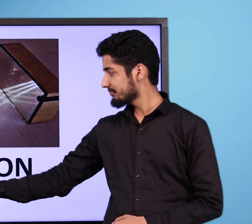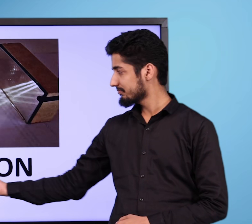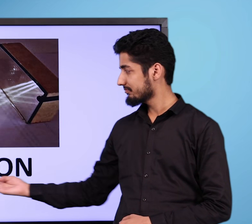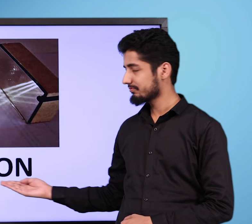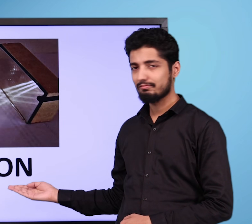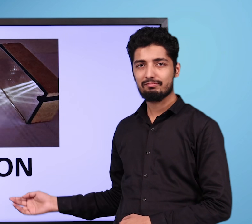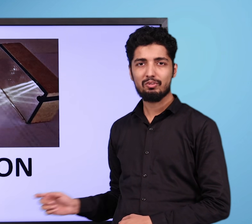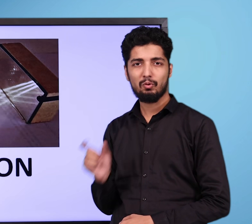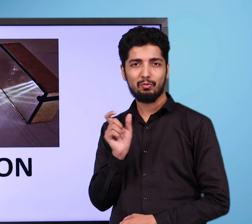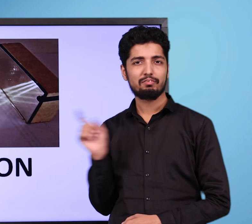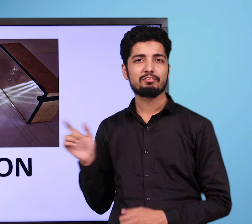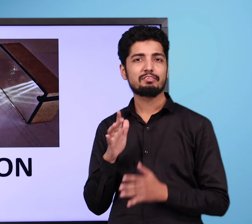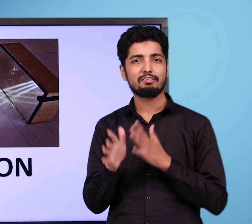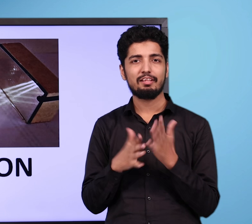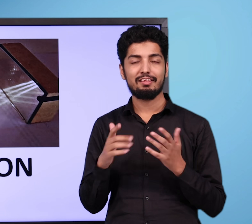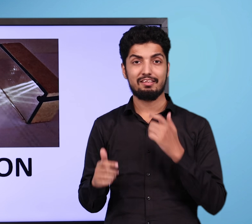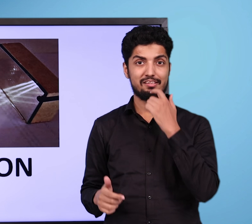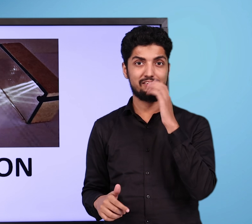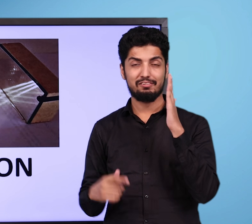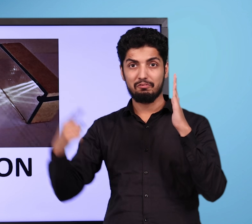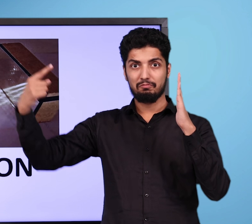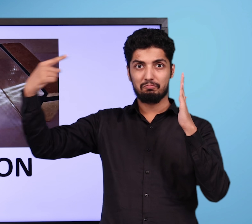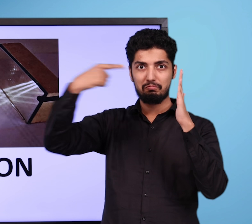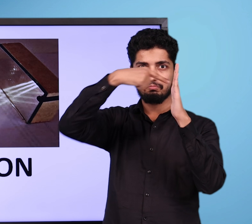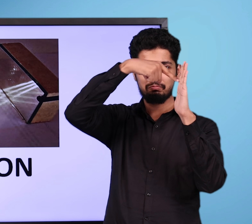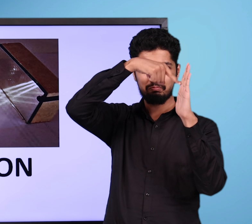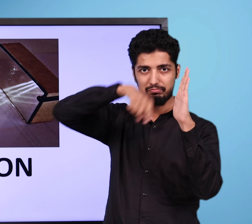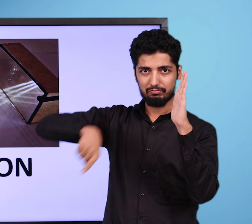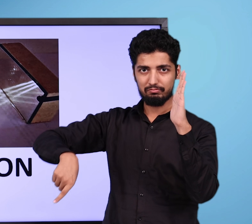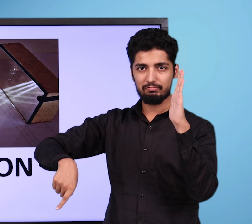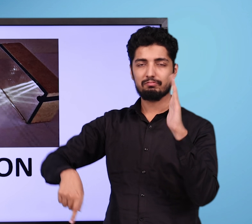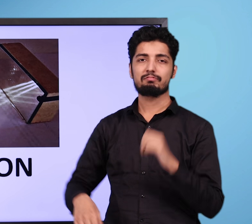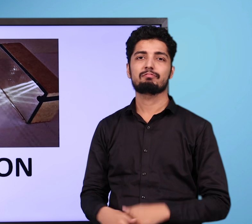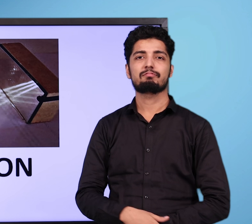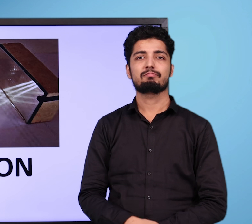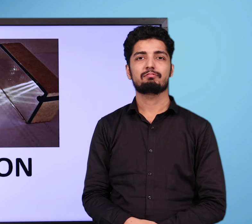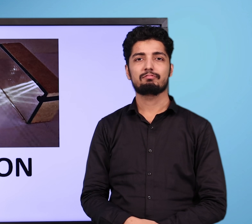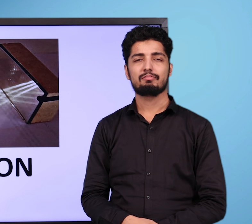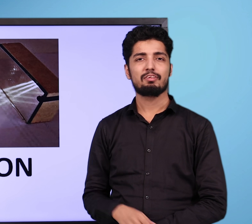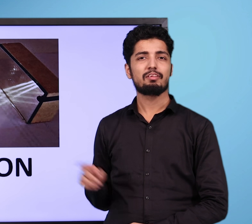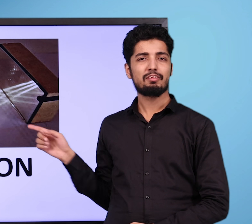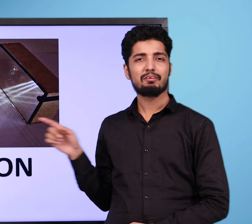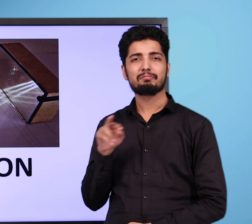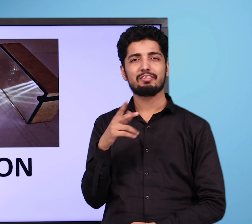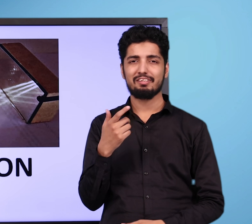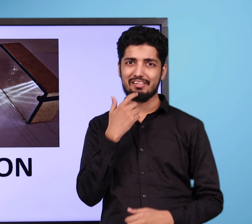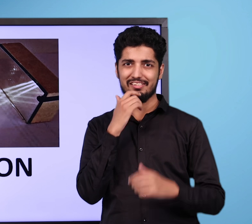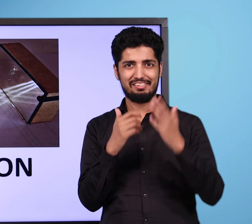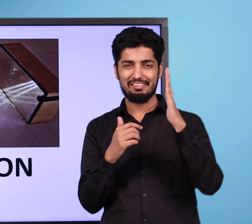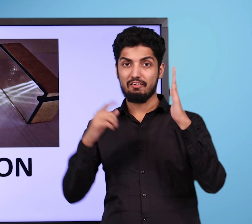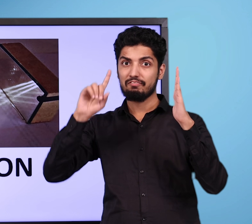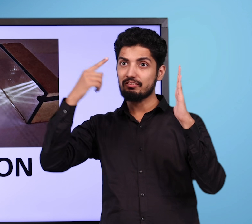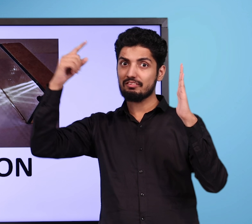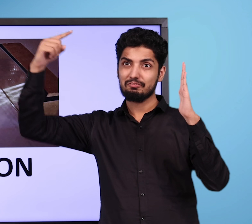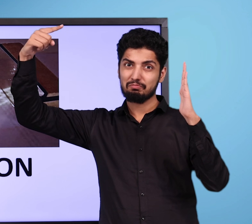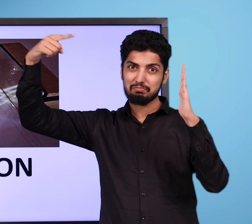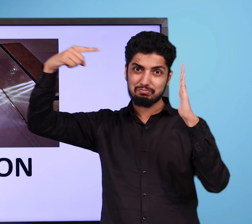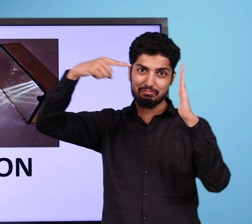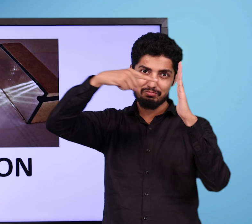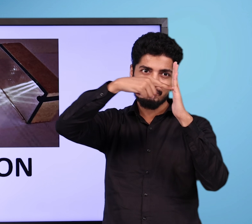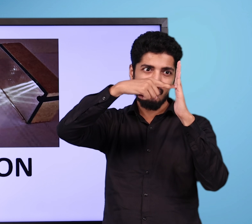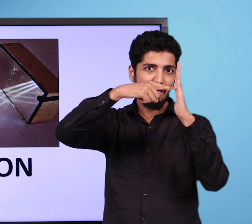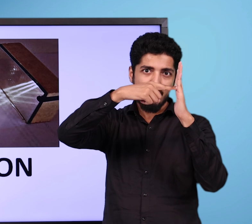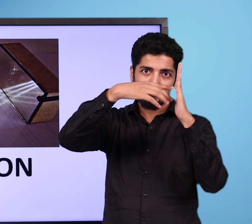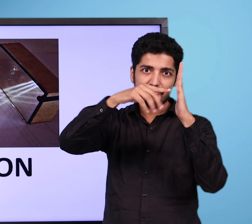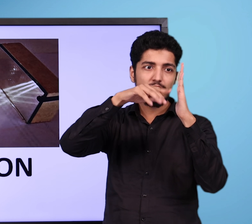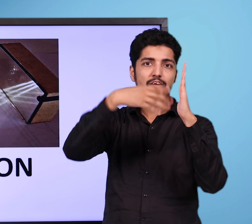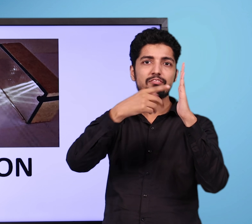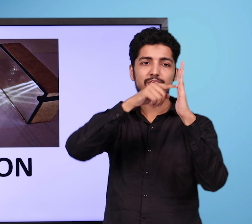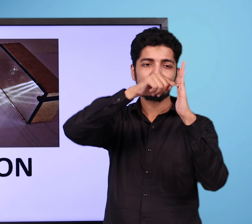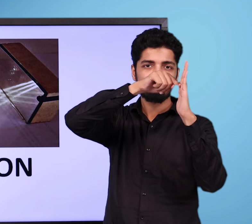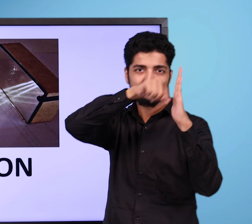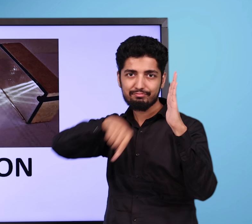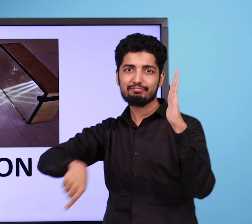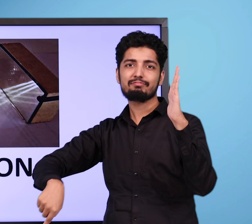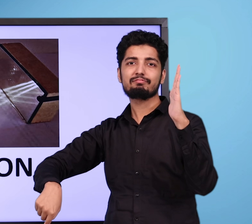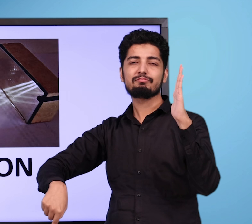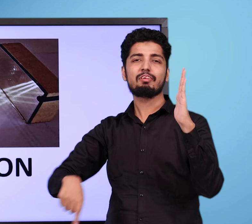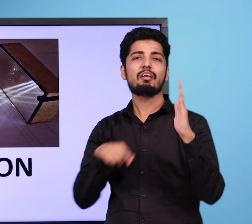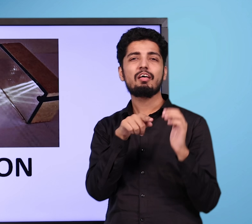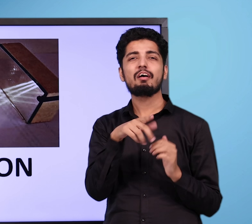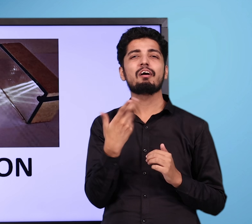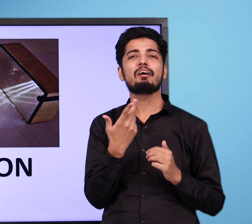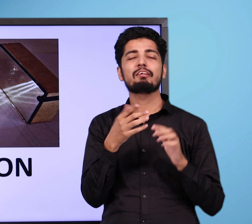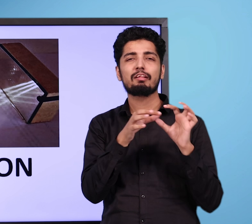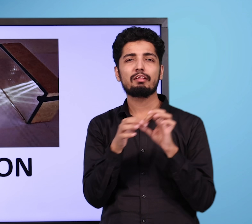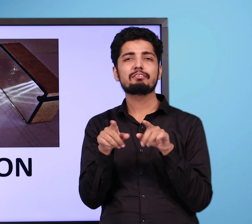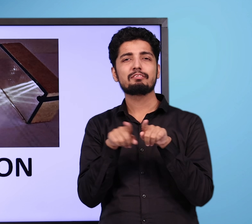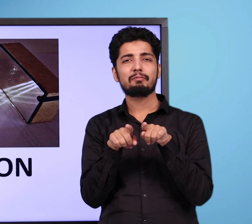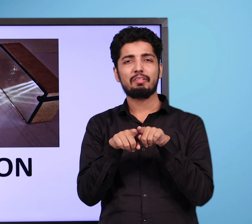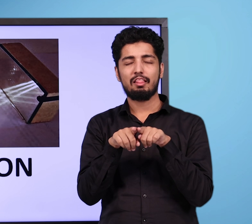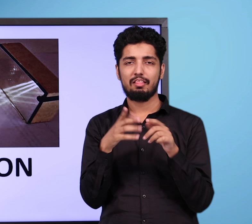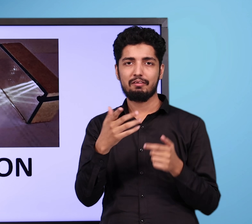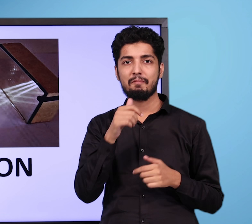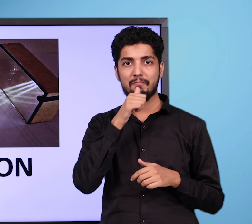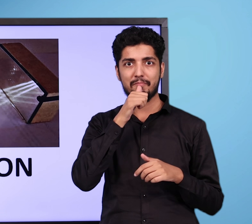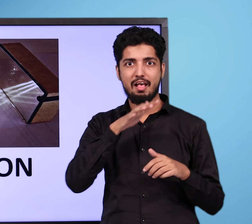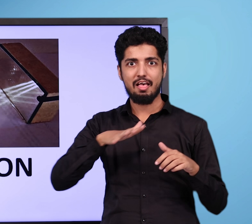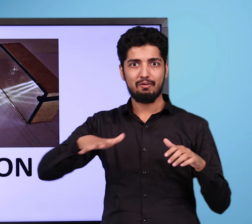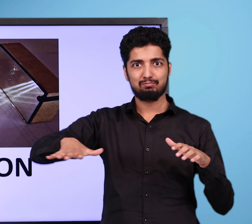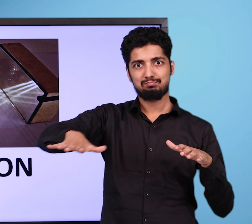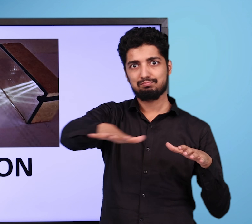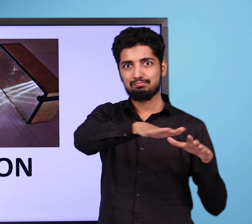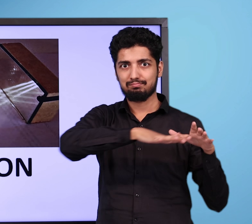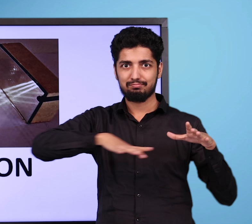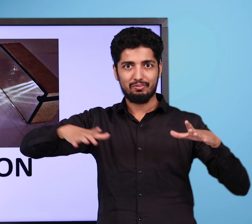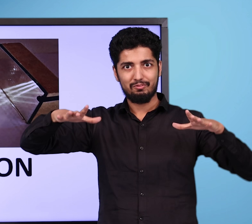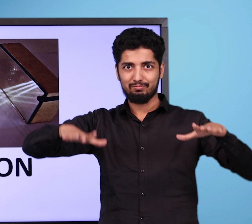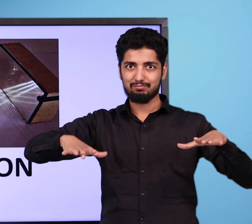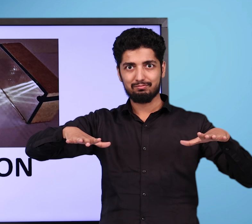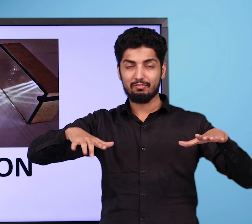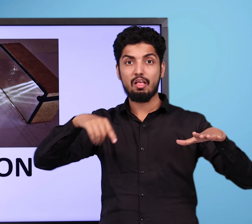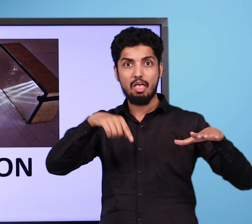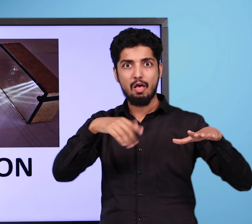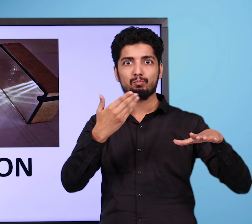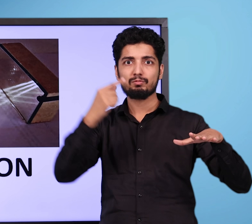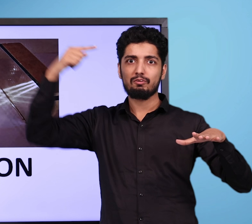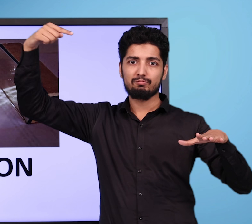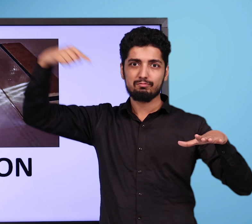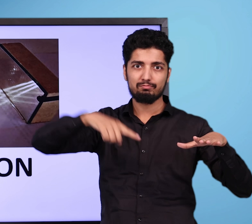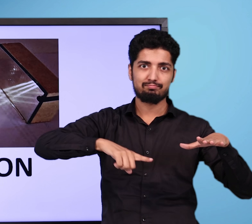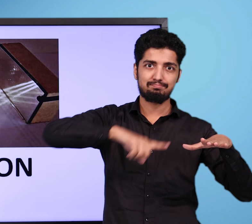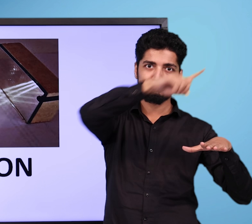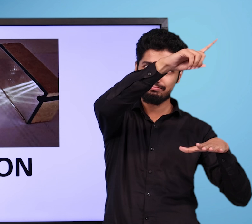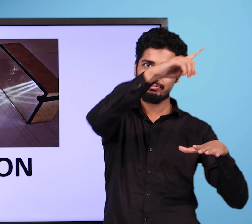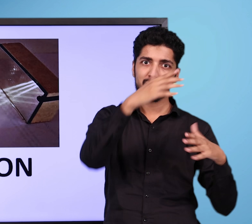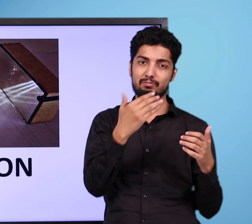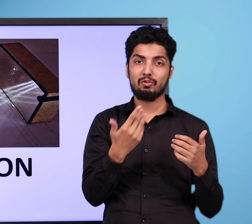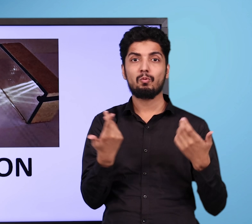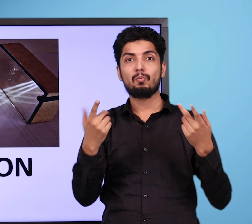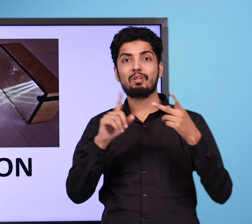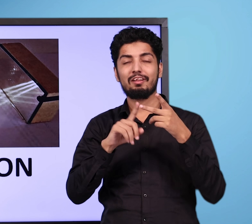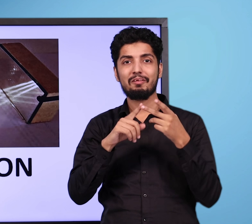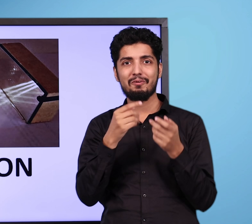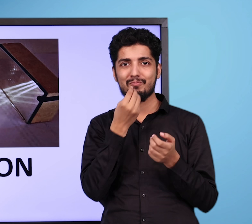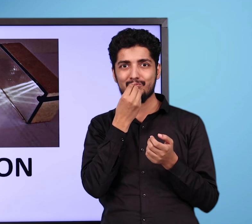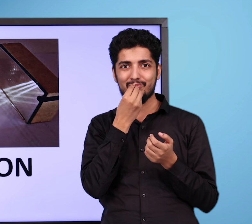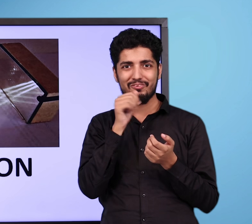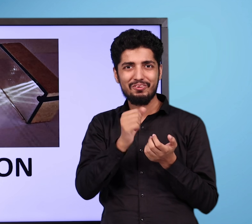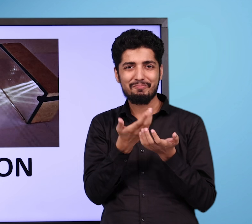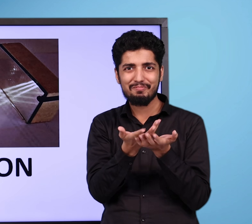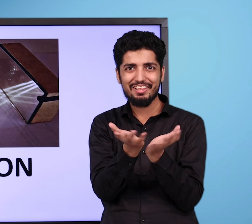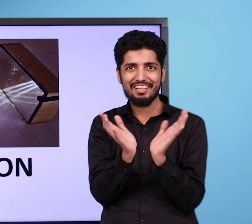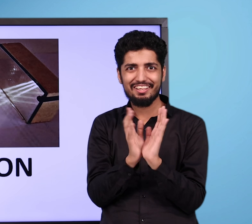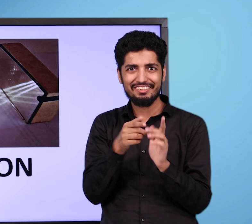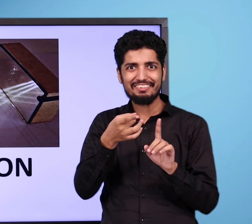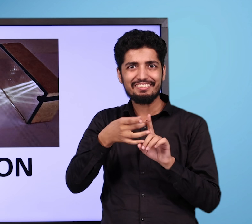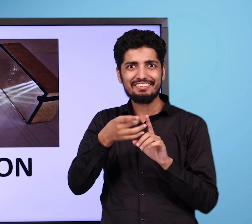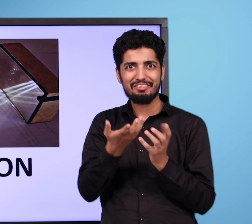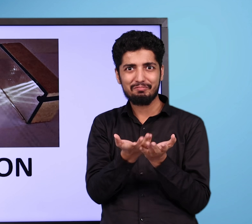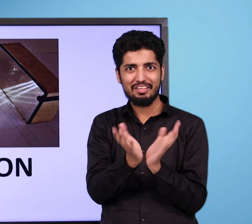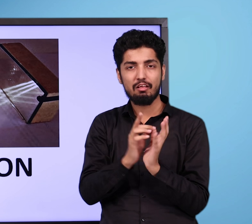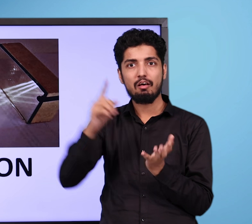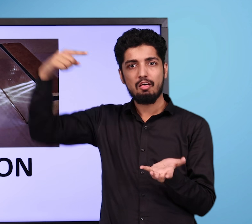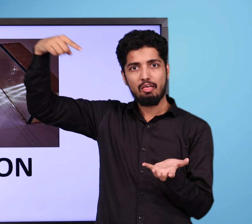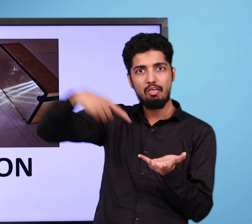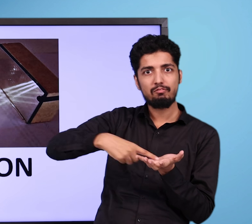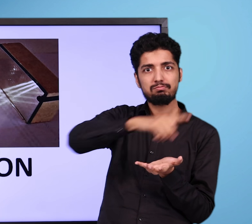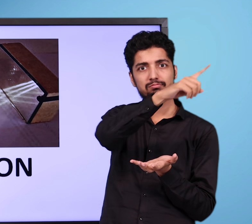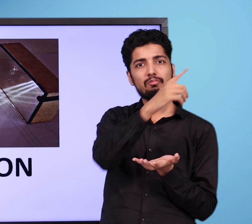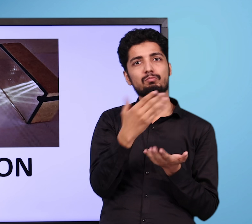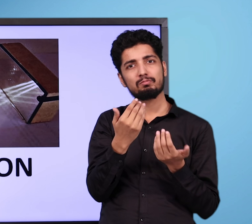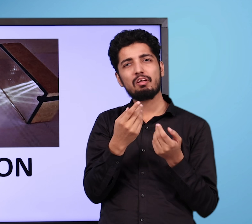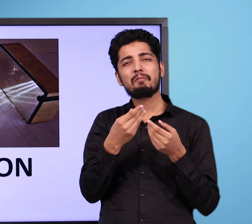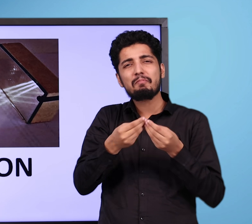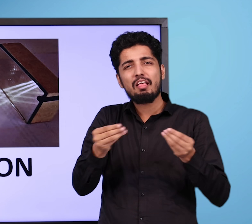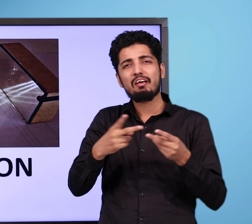This sign means reflection. A mirror changes the direction of light that falls on it. This is called reflection of light. Other materials, for example, the surface of water in a lake, shiny stainless steel plates, etc.